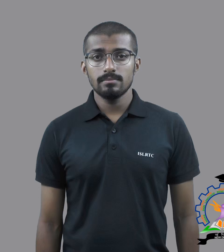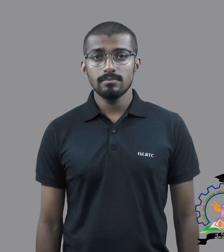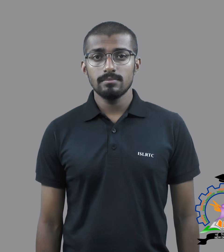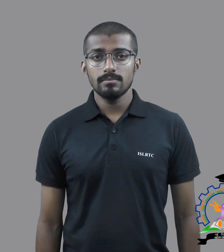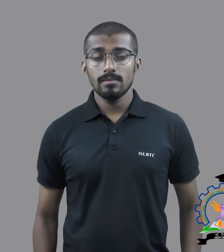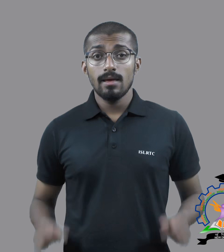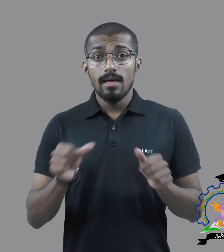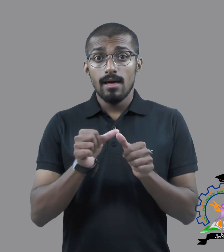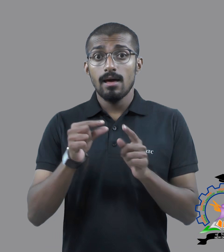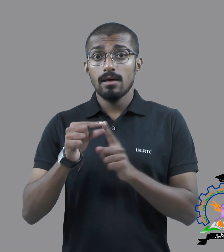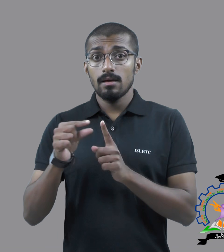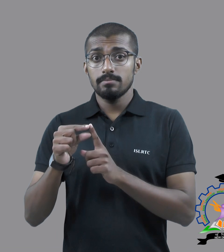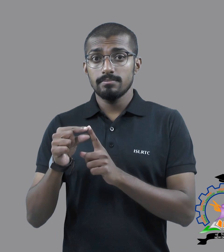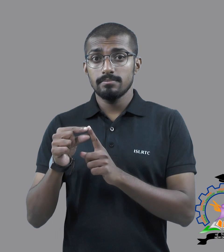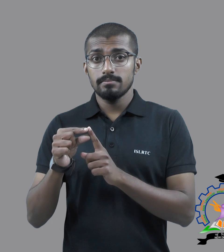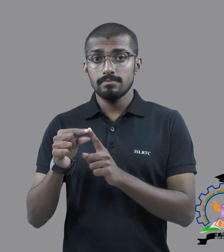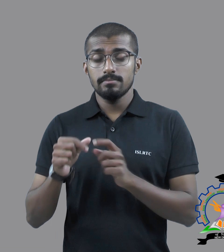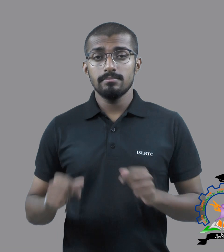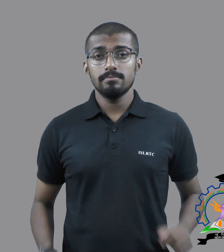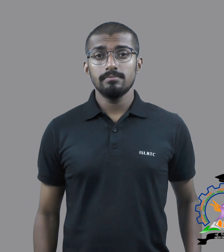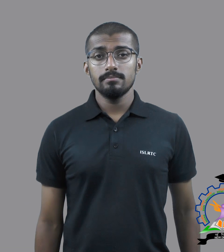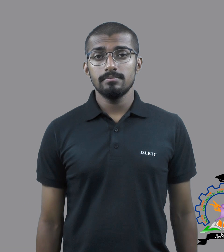App